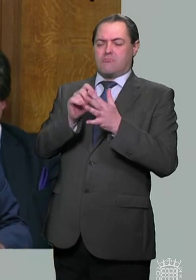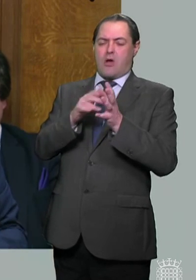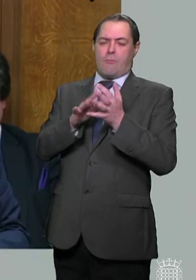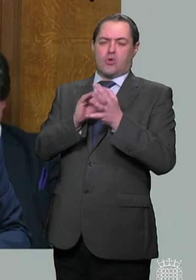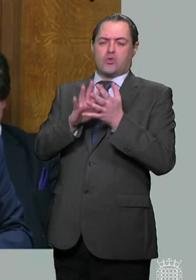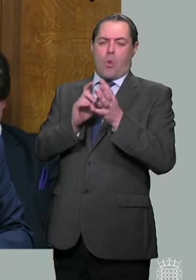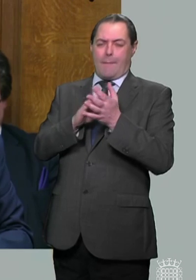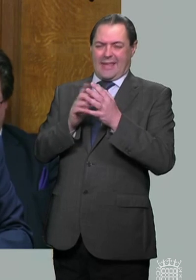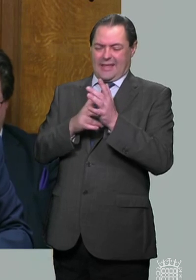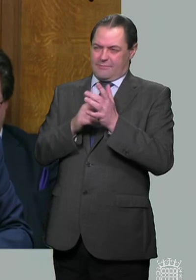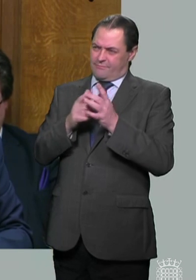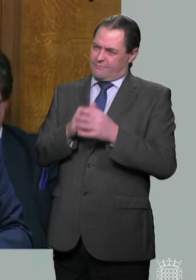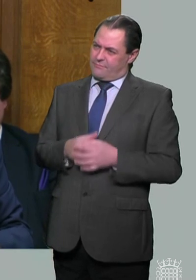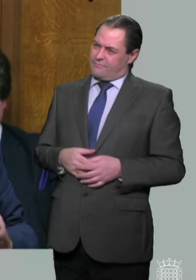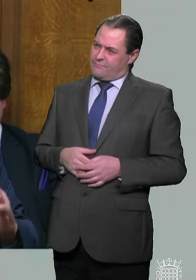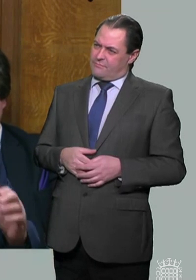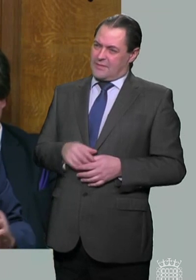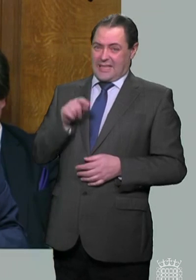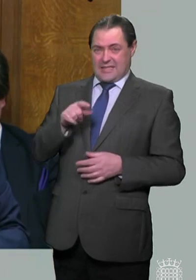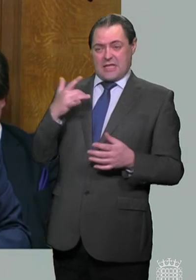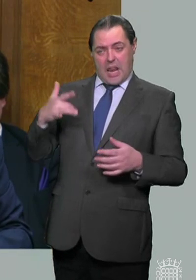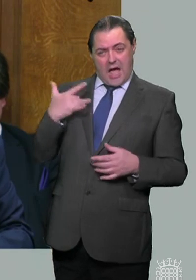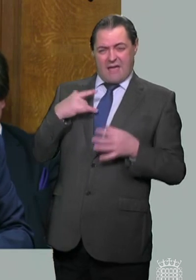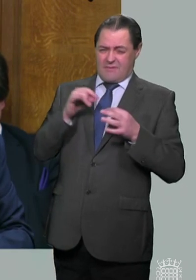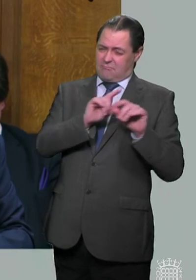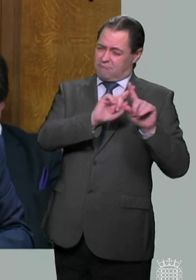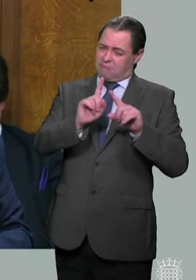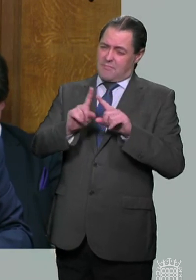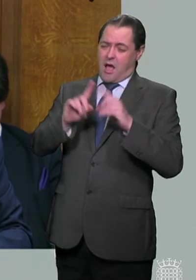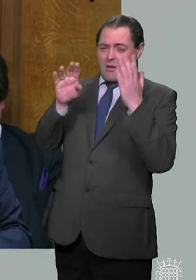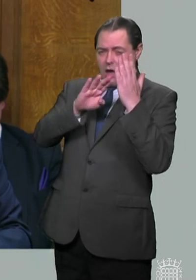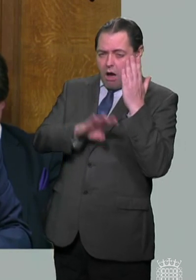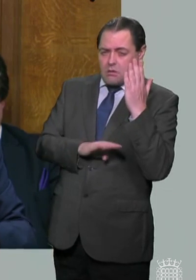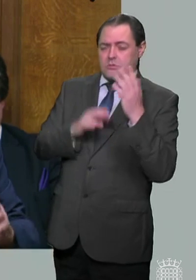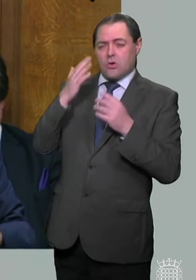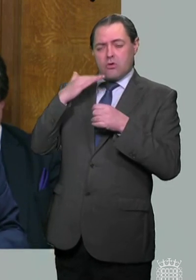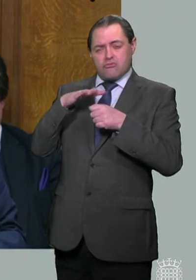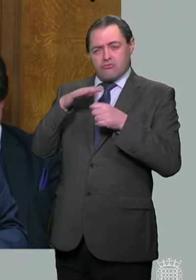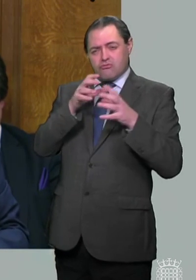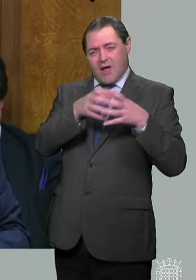His life was given over to people of all castes, races and religions.